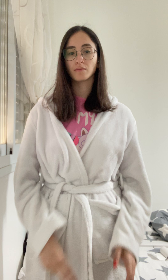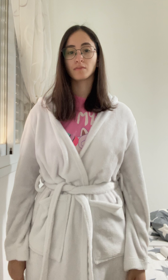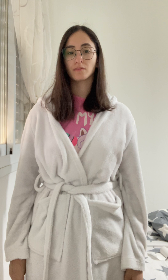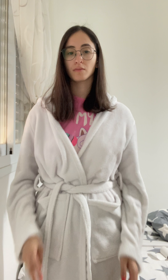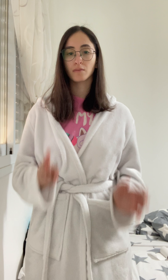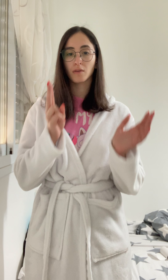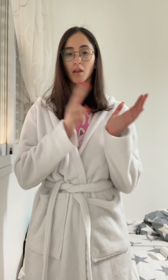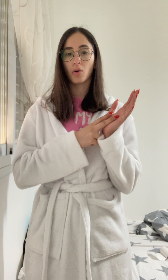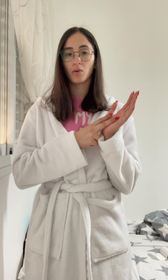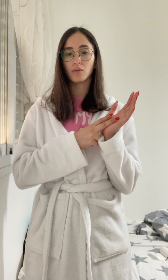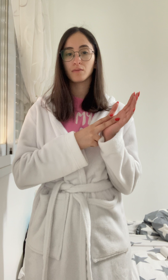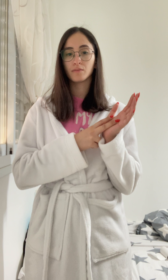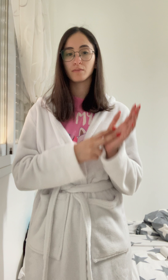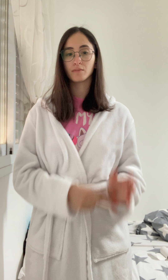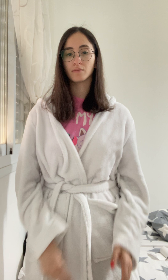נכון